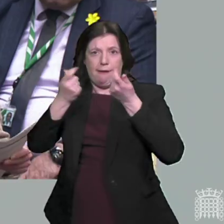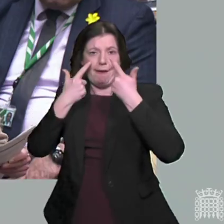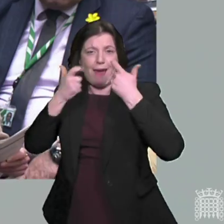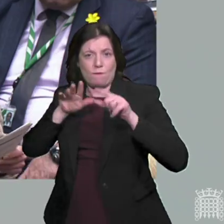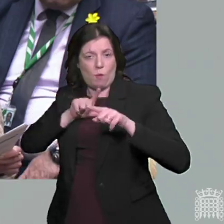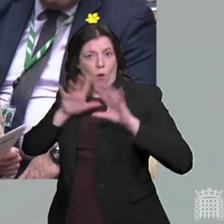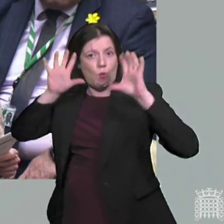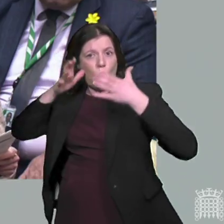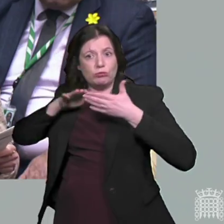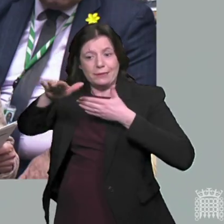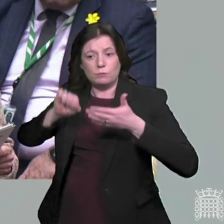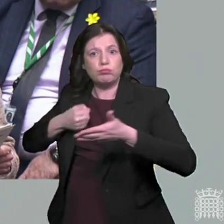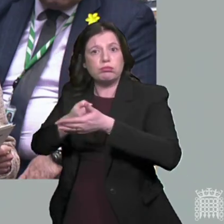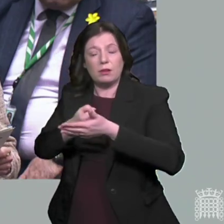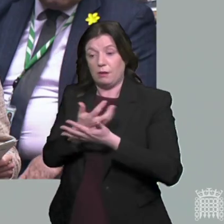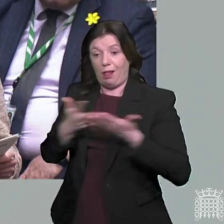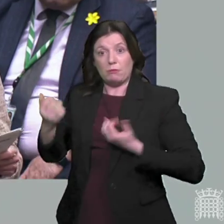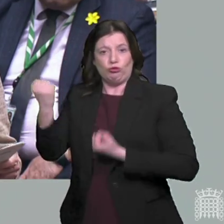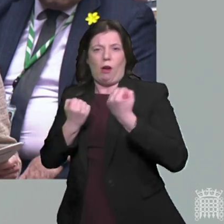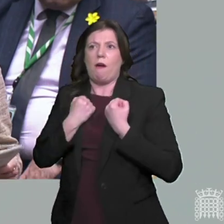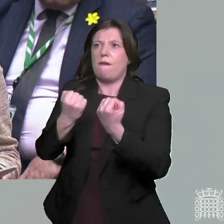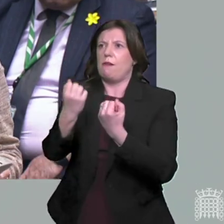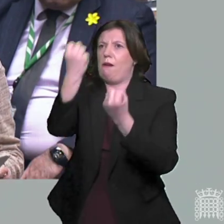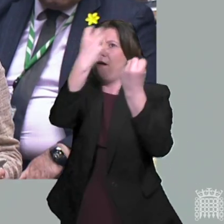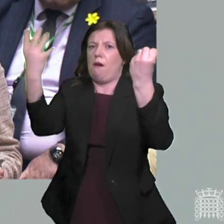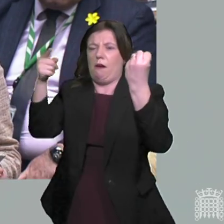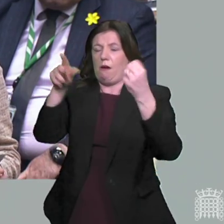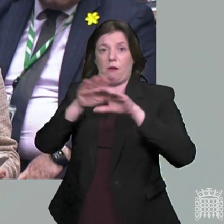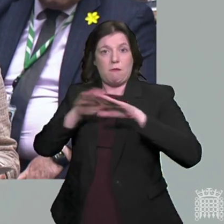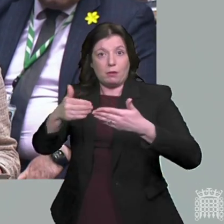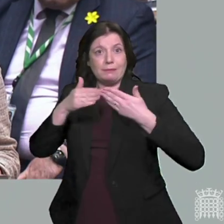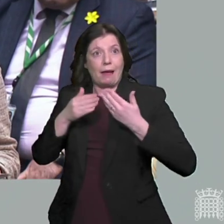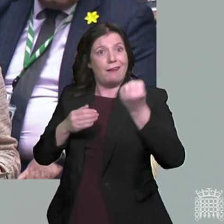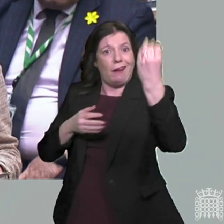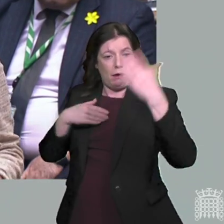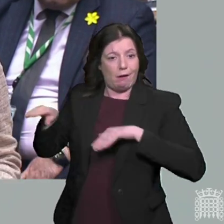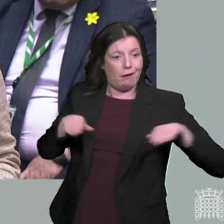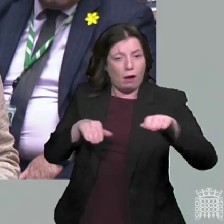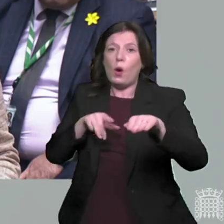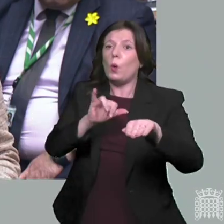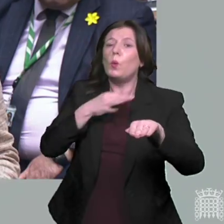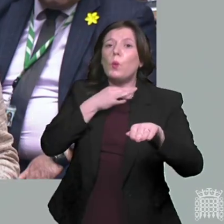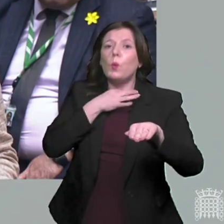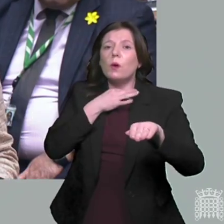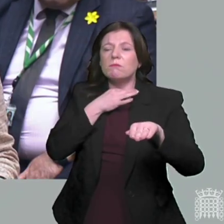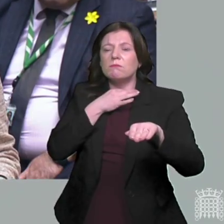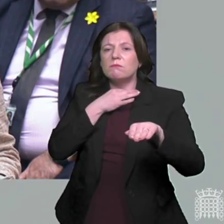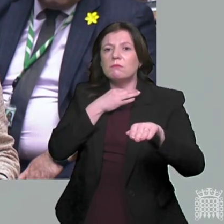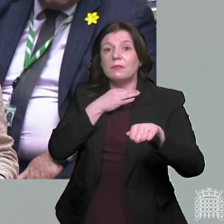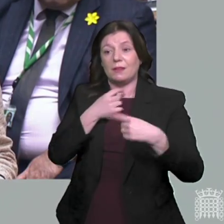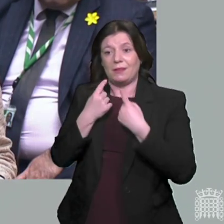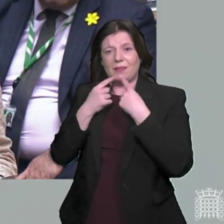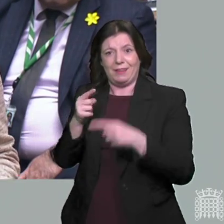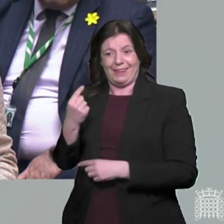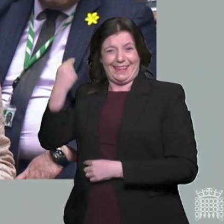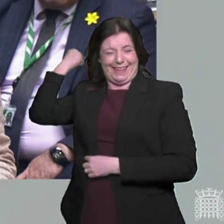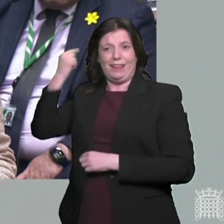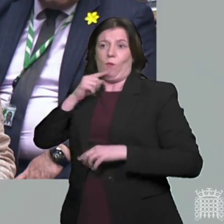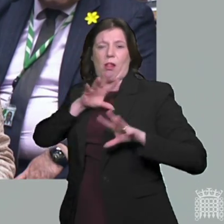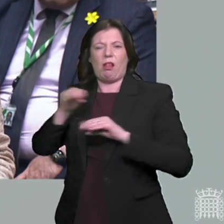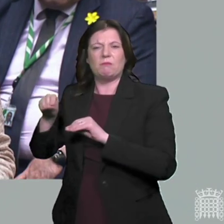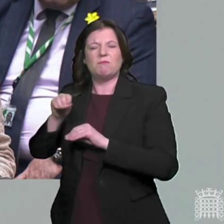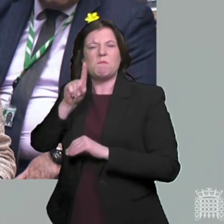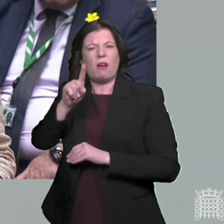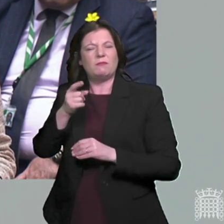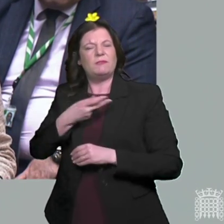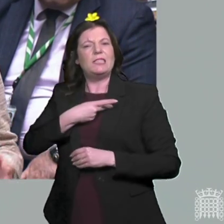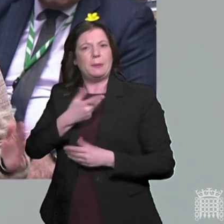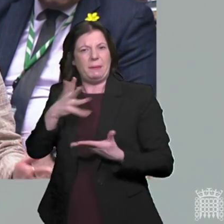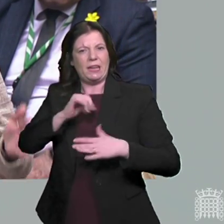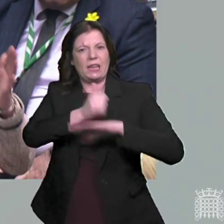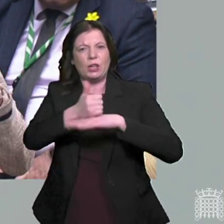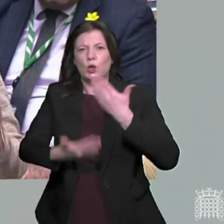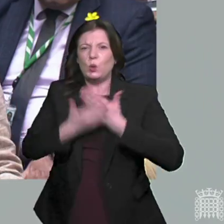We need to listen to drivers and stop with the pursuit of policies that go against common sense.”Since then, three new schemes have gone live, with three more expected shortly.